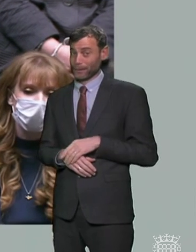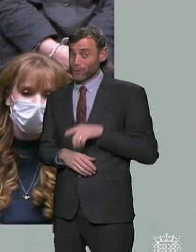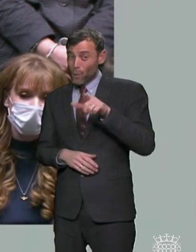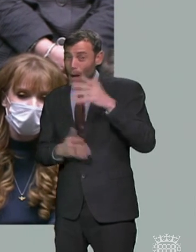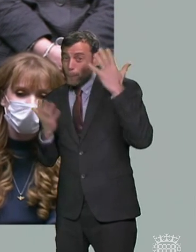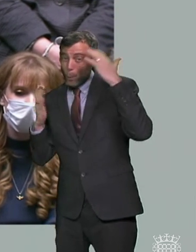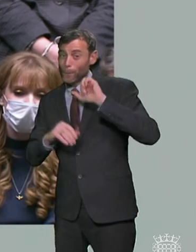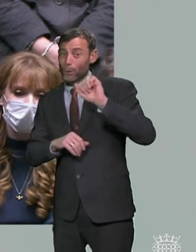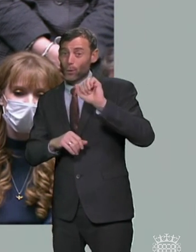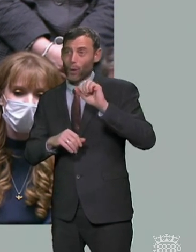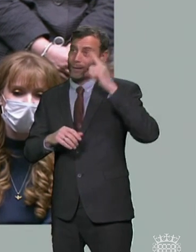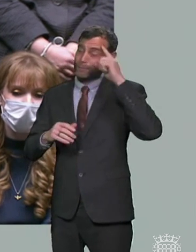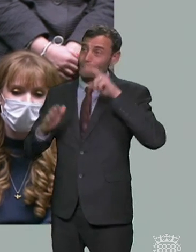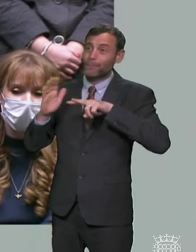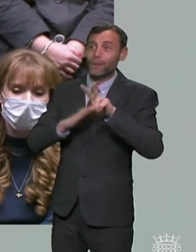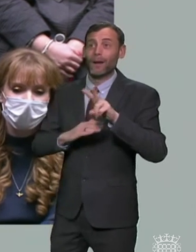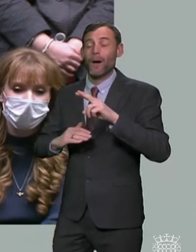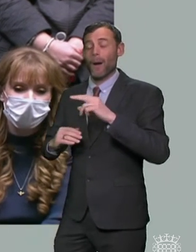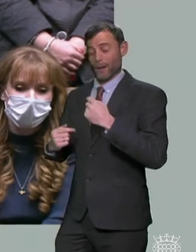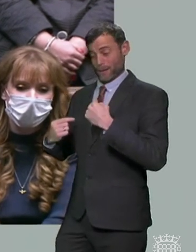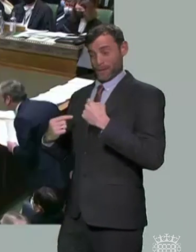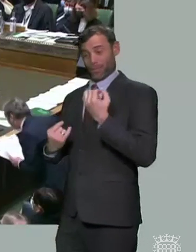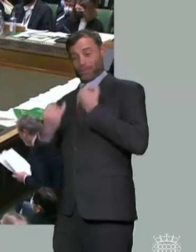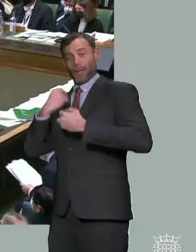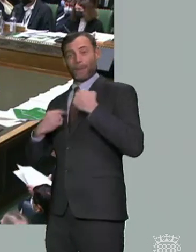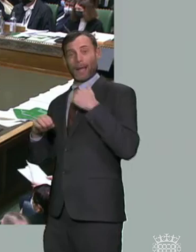If a Prime Minister misleads Parliament, should they resign?